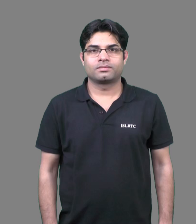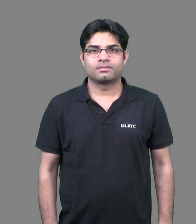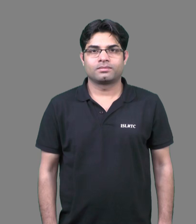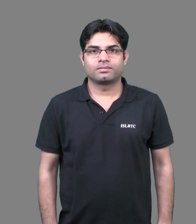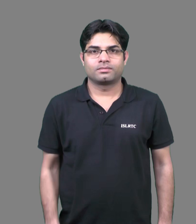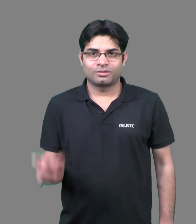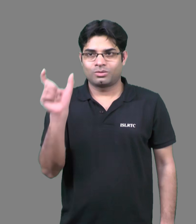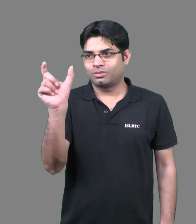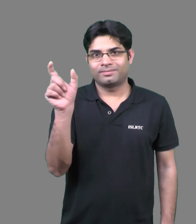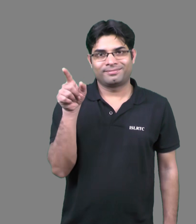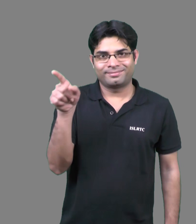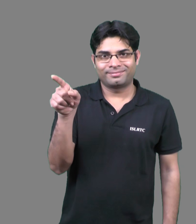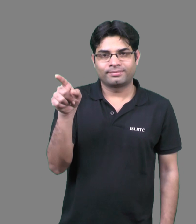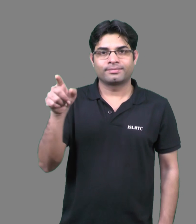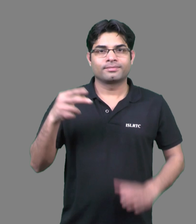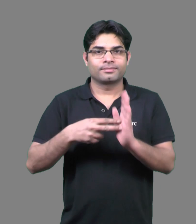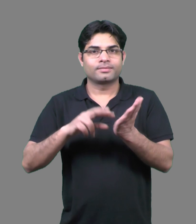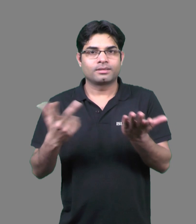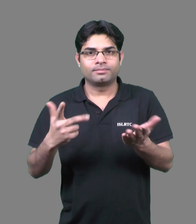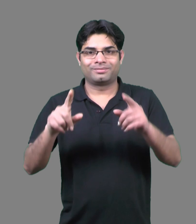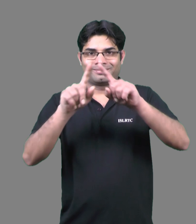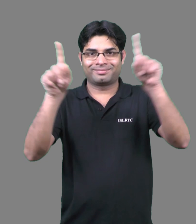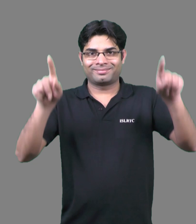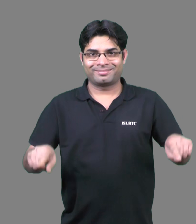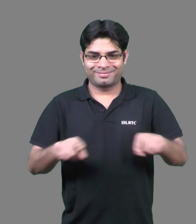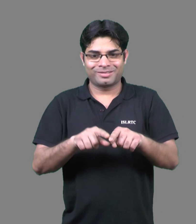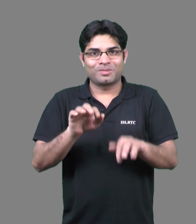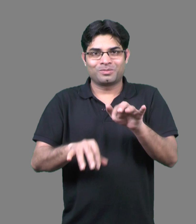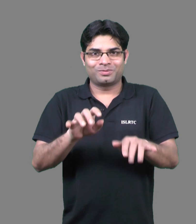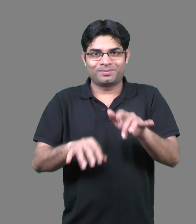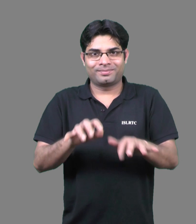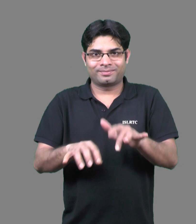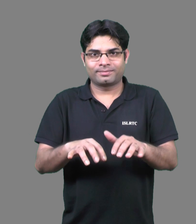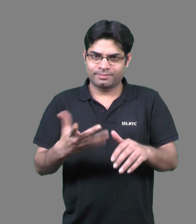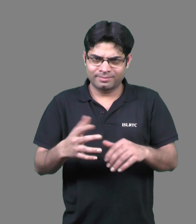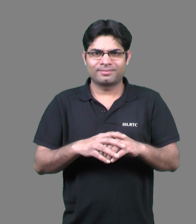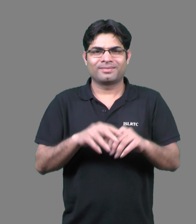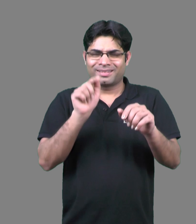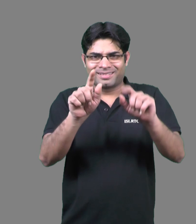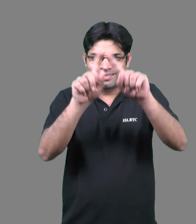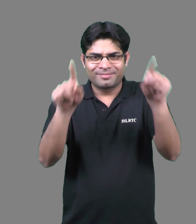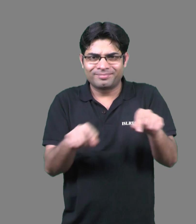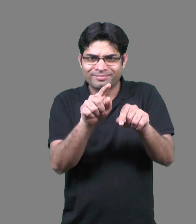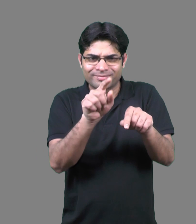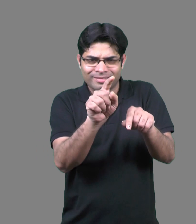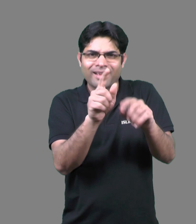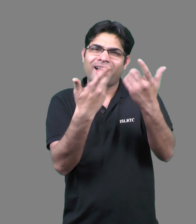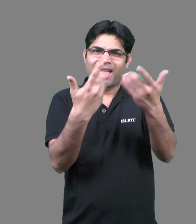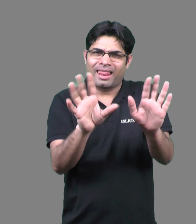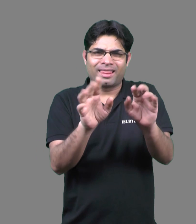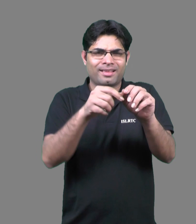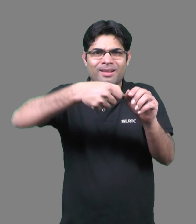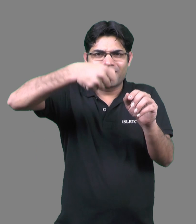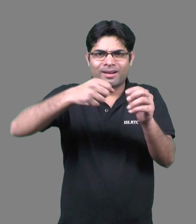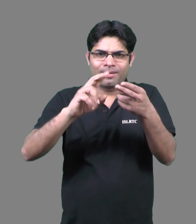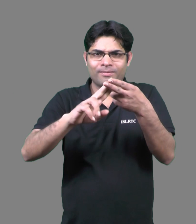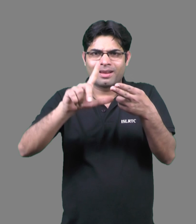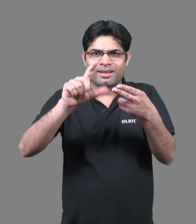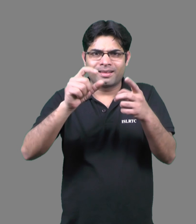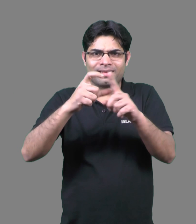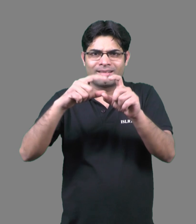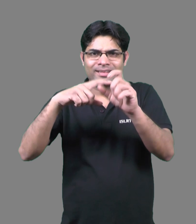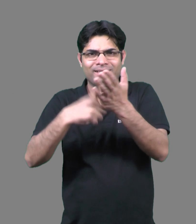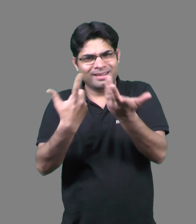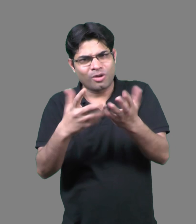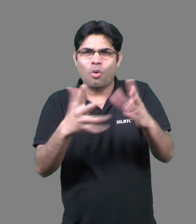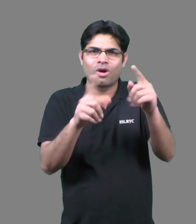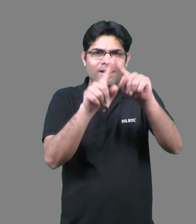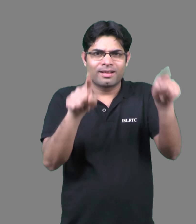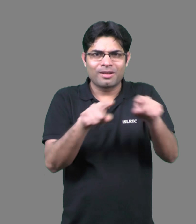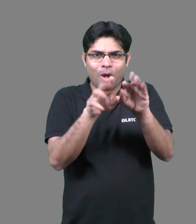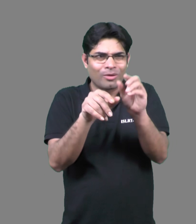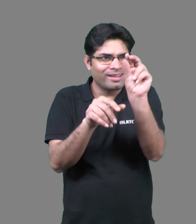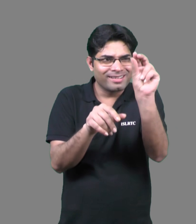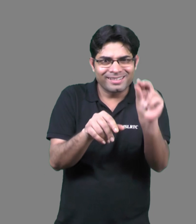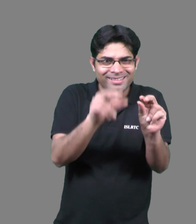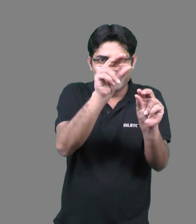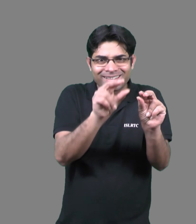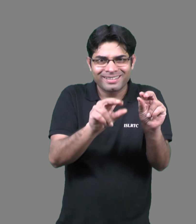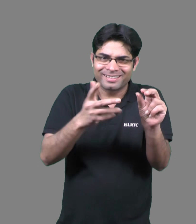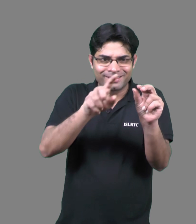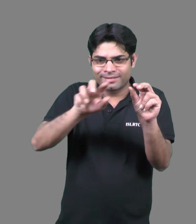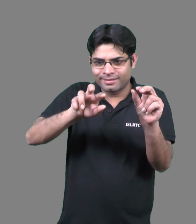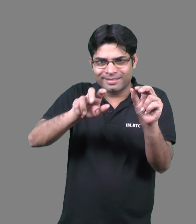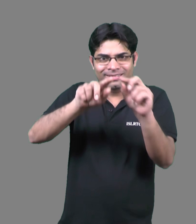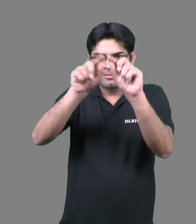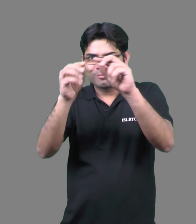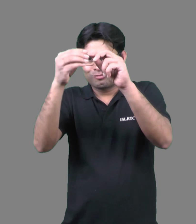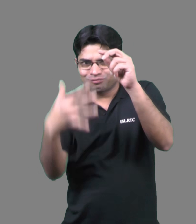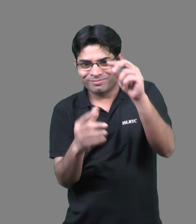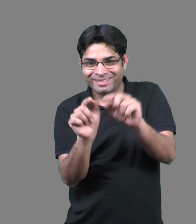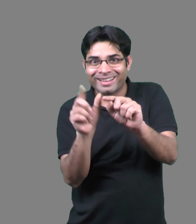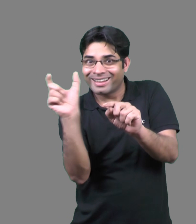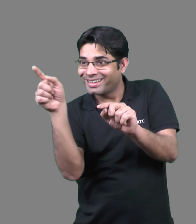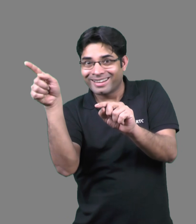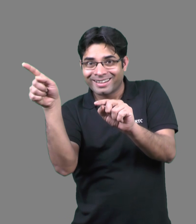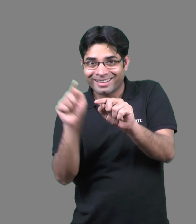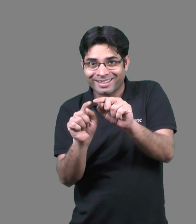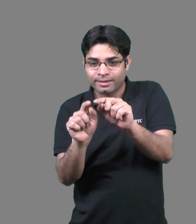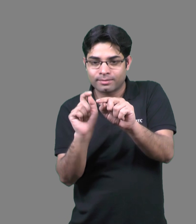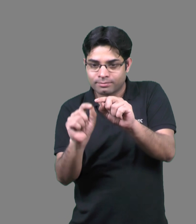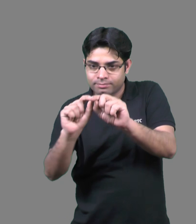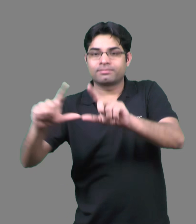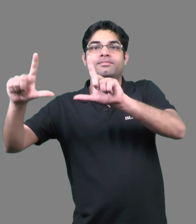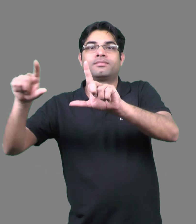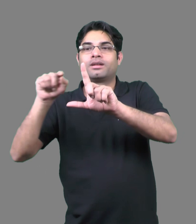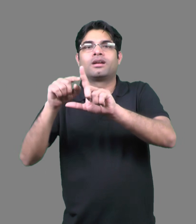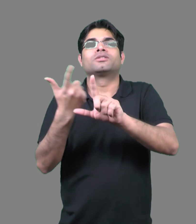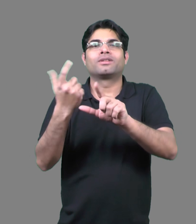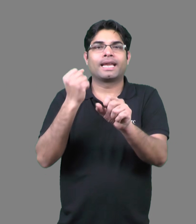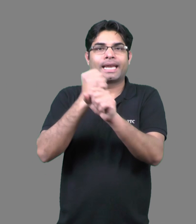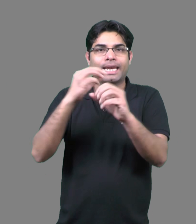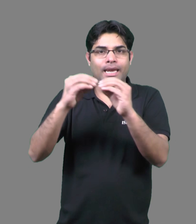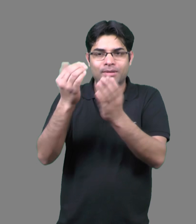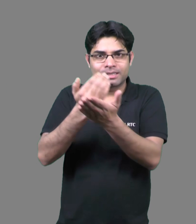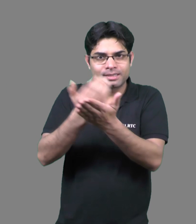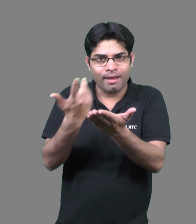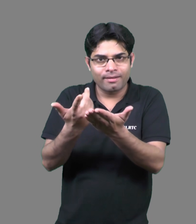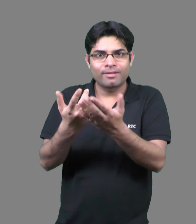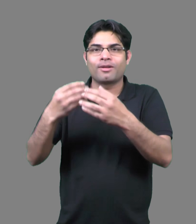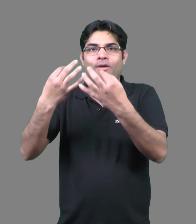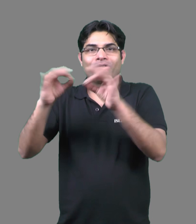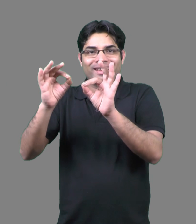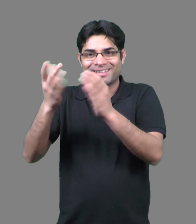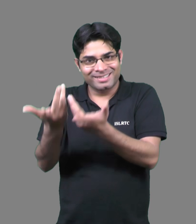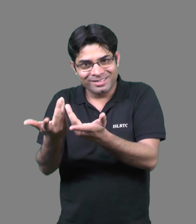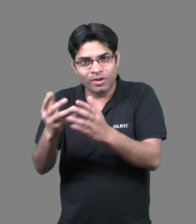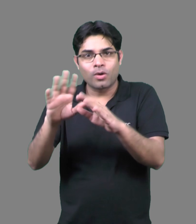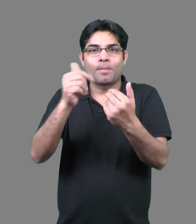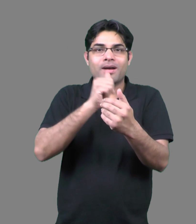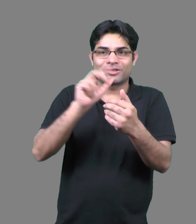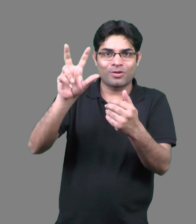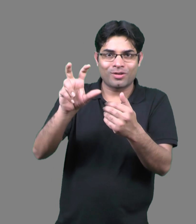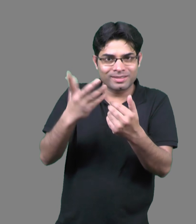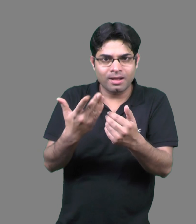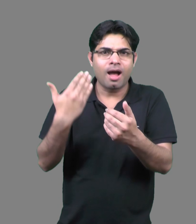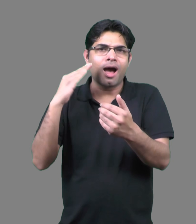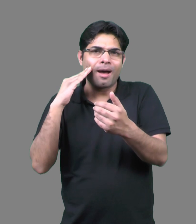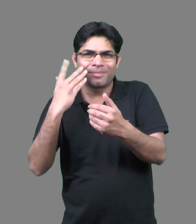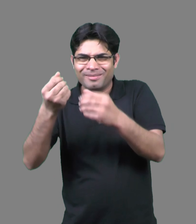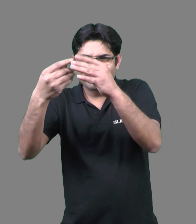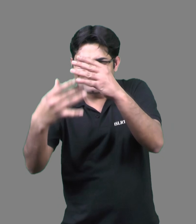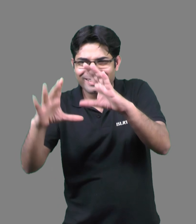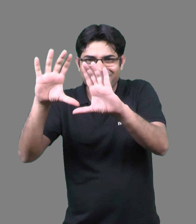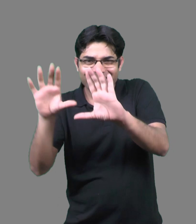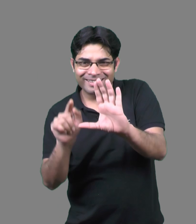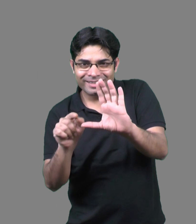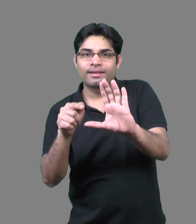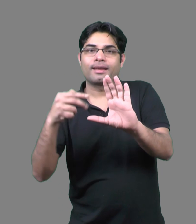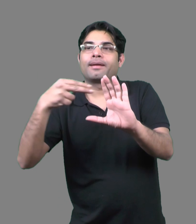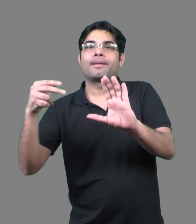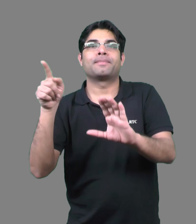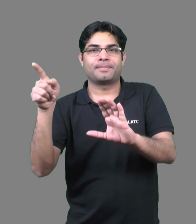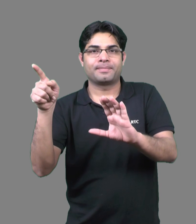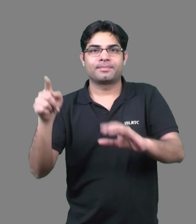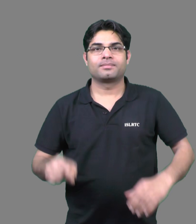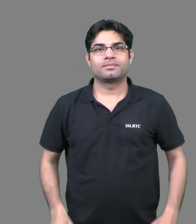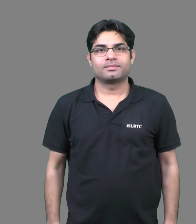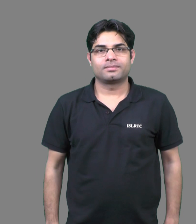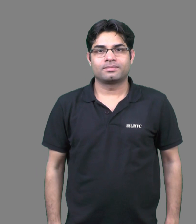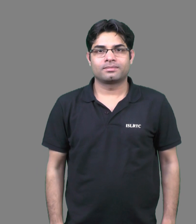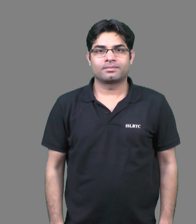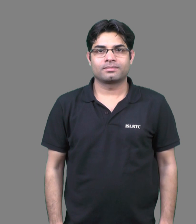Properties